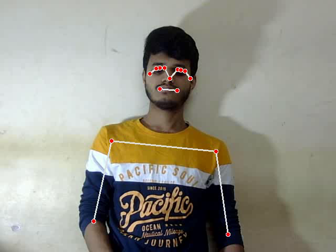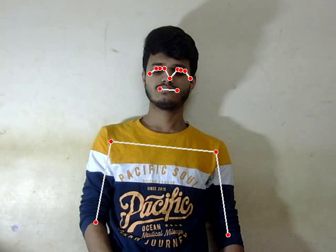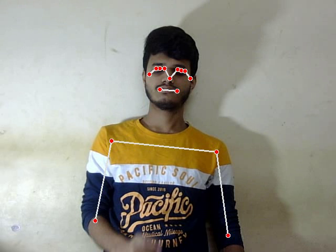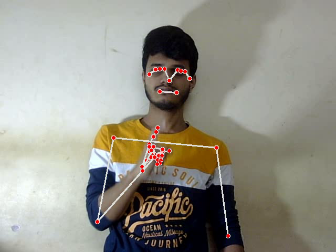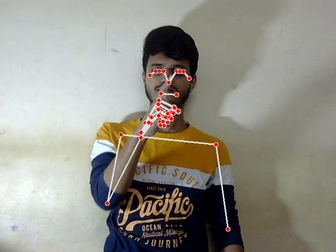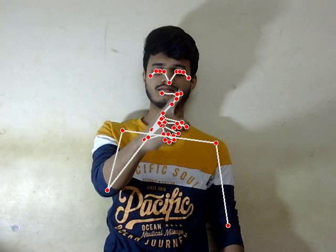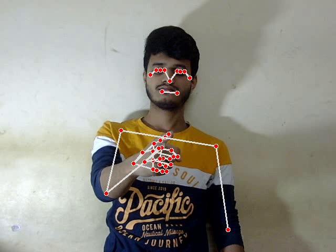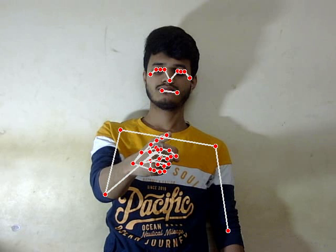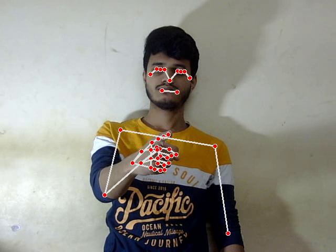you